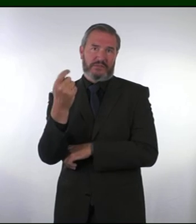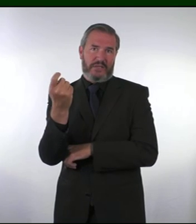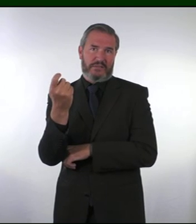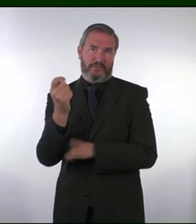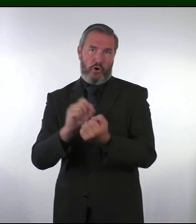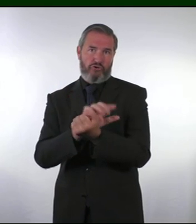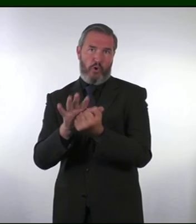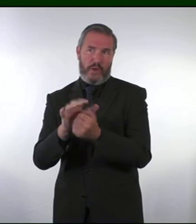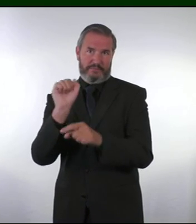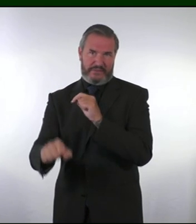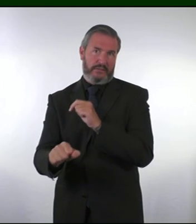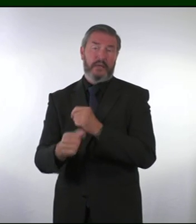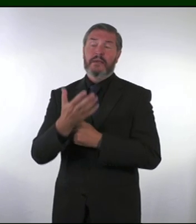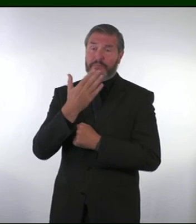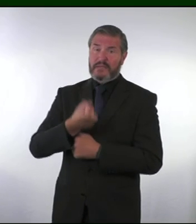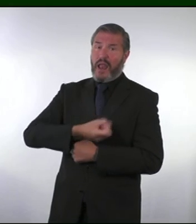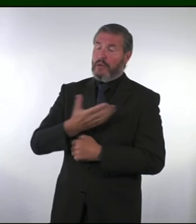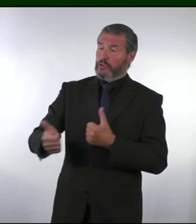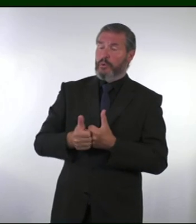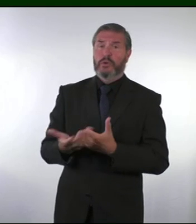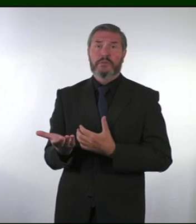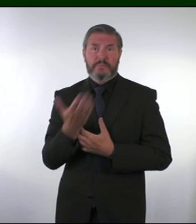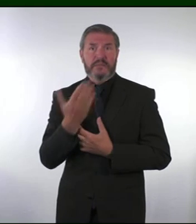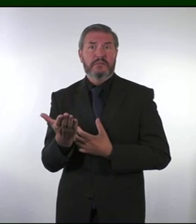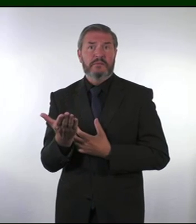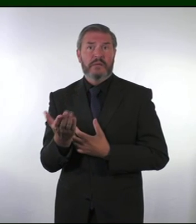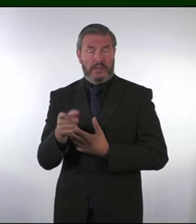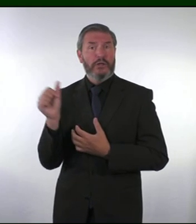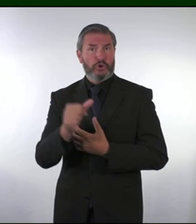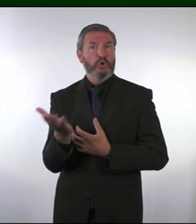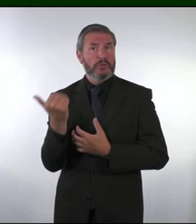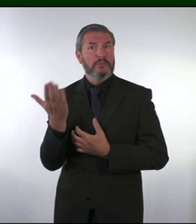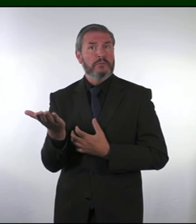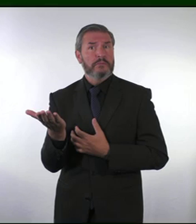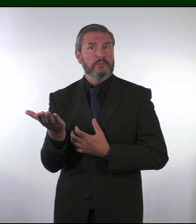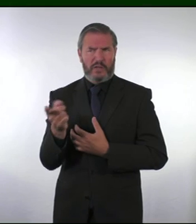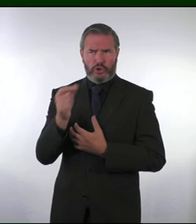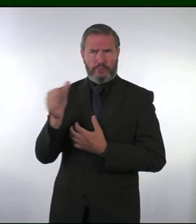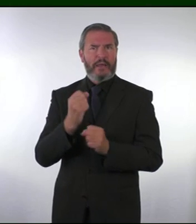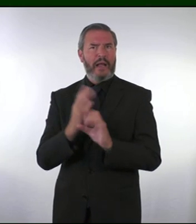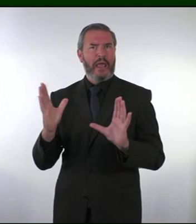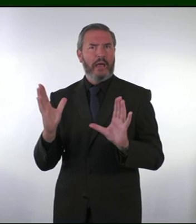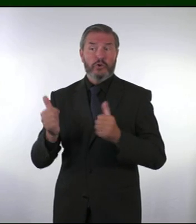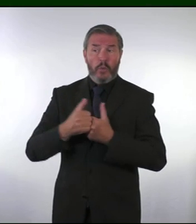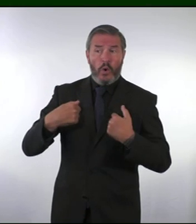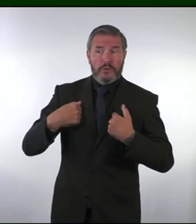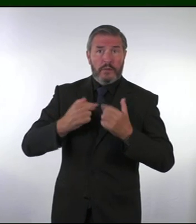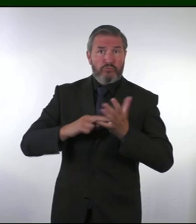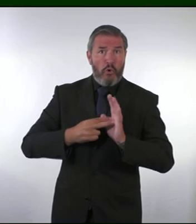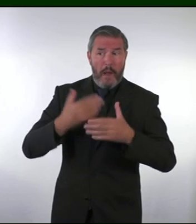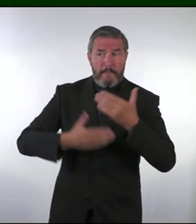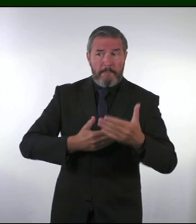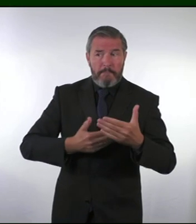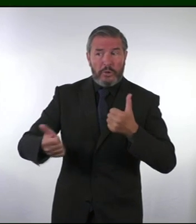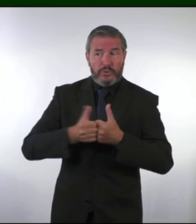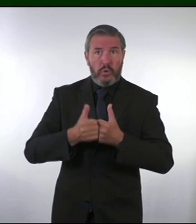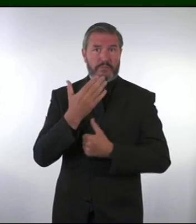I think that he should support it and, by the way, that he should make it much clearer that he supports our programme going forward.